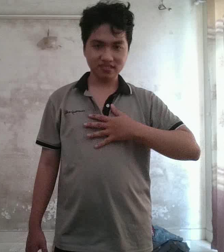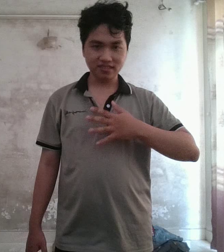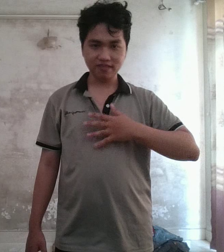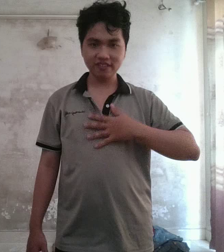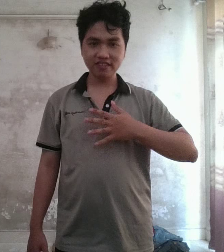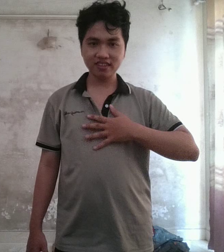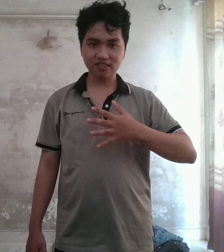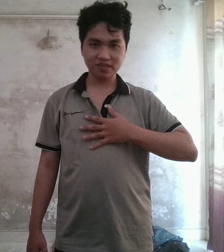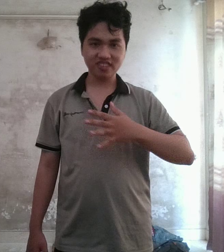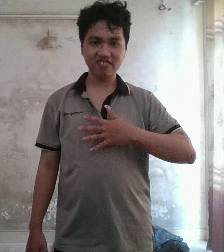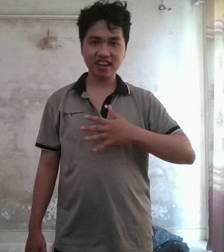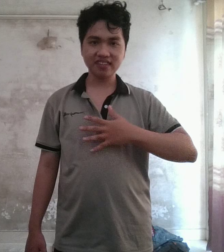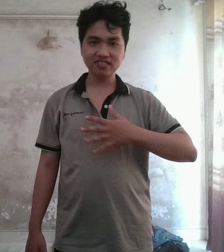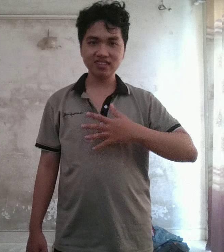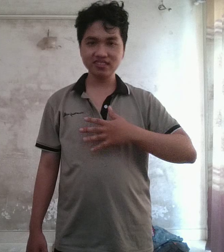khong thich